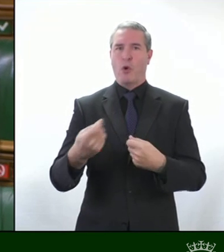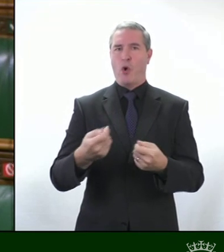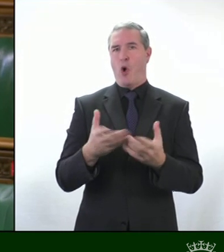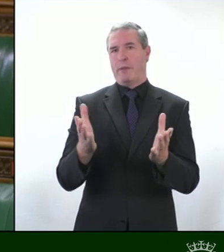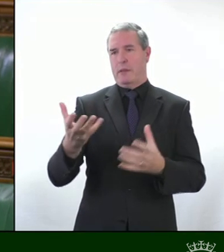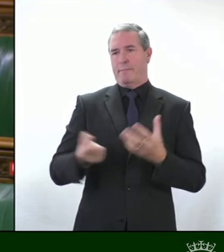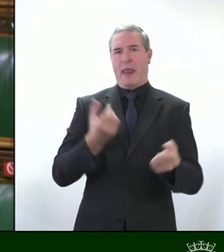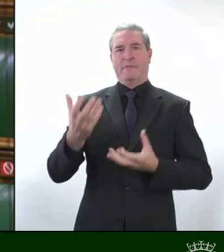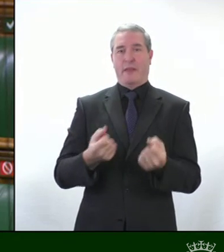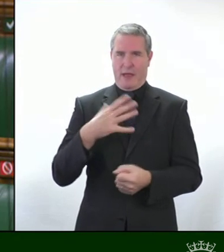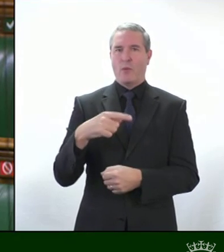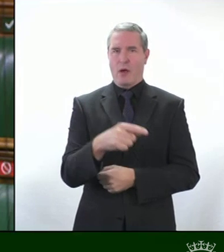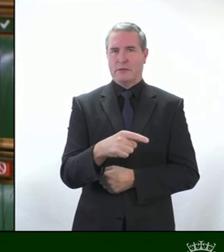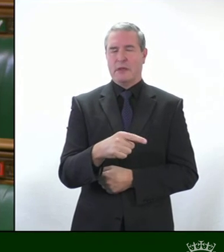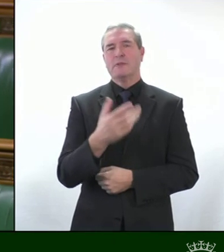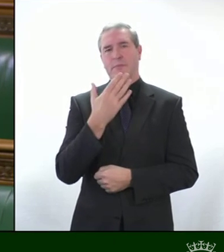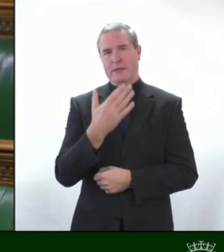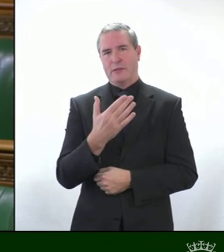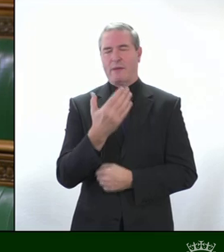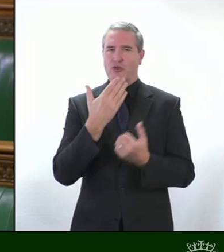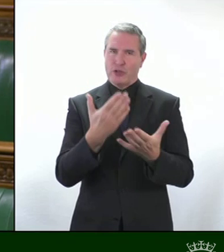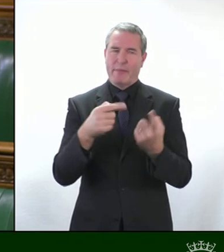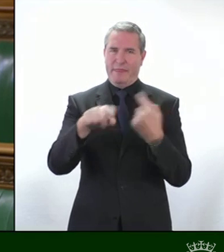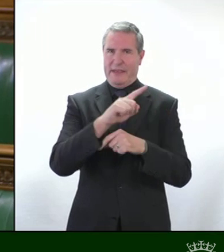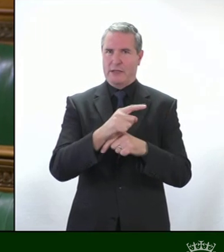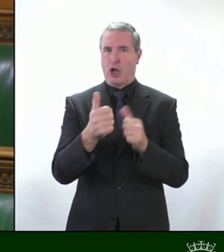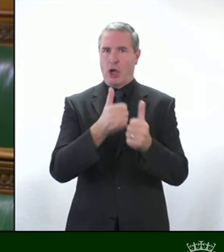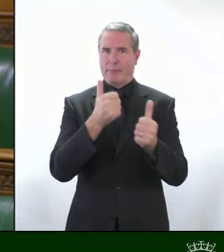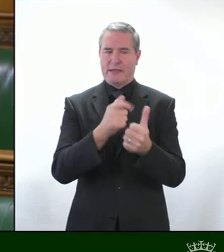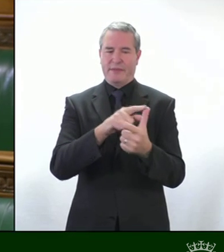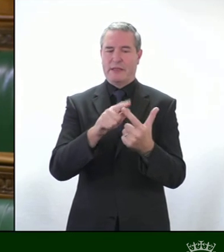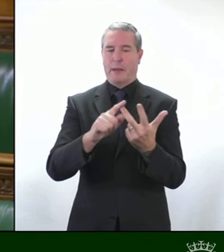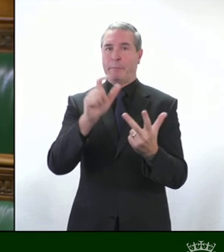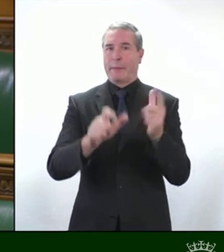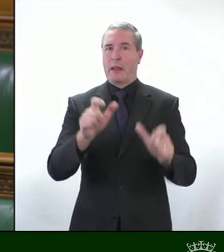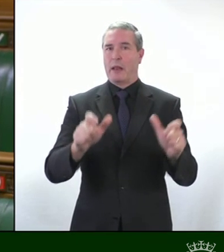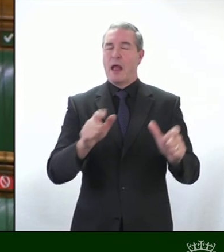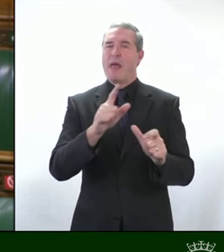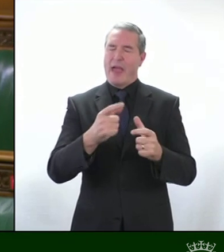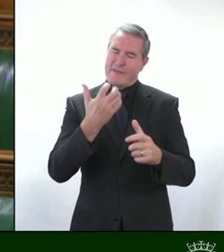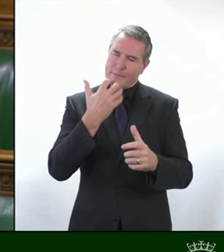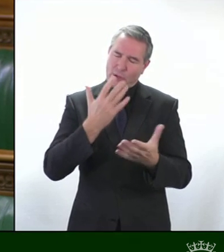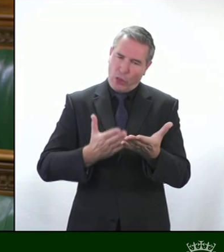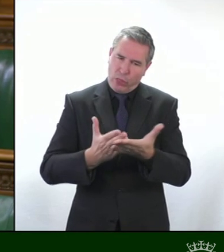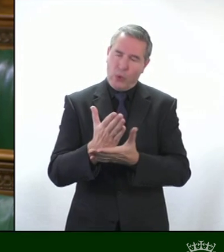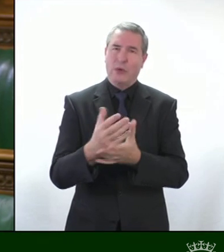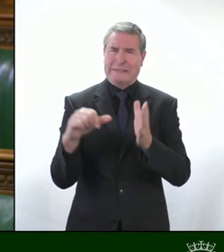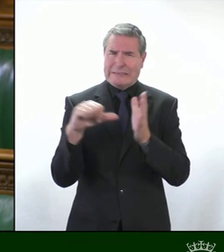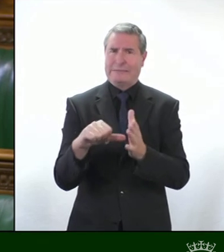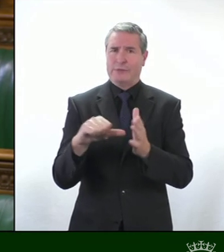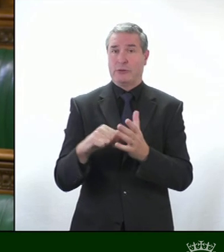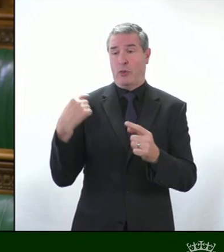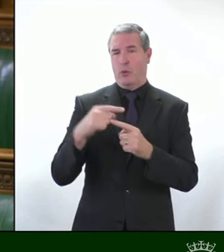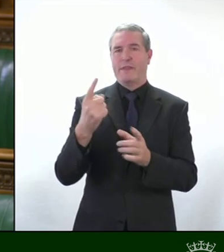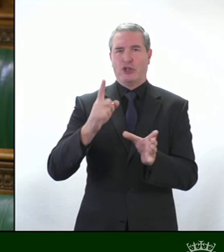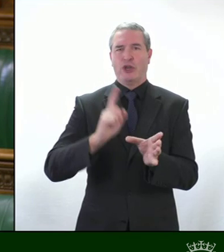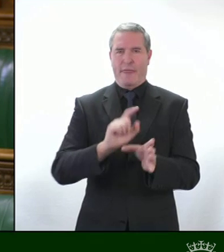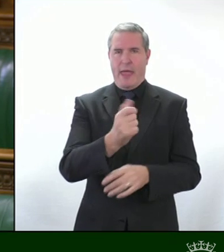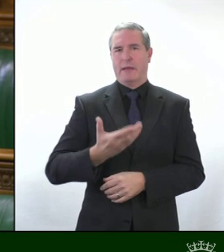Friend join me in thanking Y Siop Flodau, Siop Sioned and Emma James Cakes for battling through a really difficult 2020?